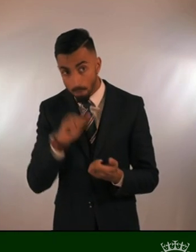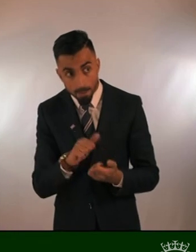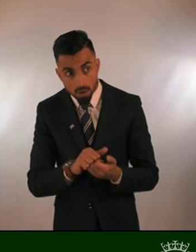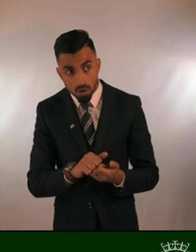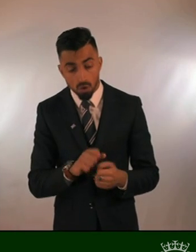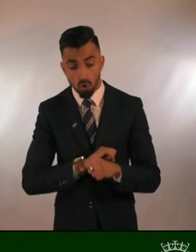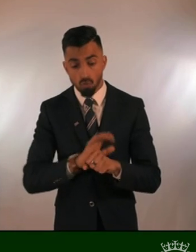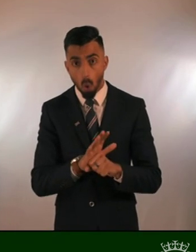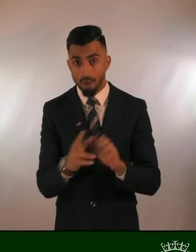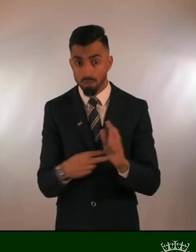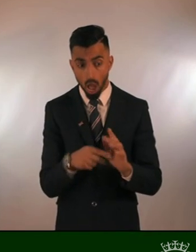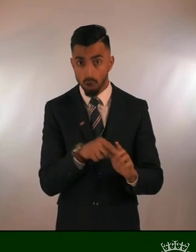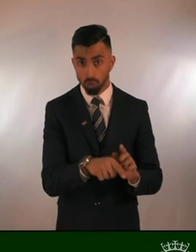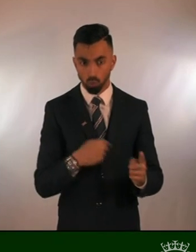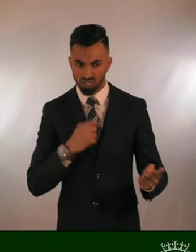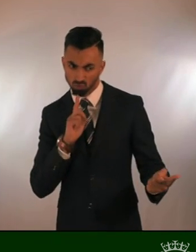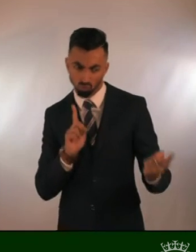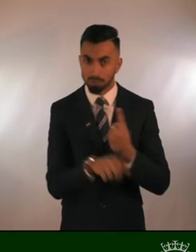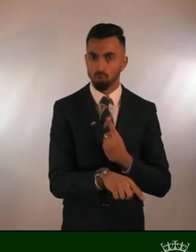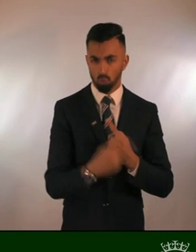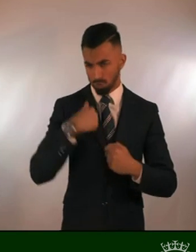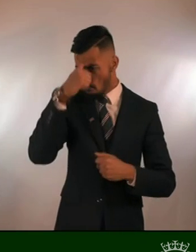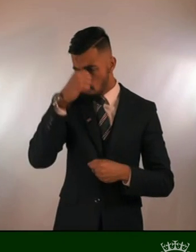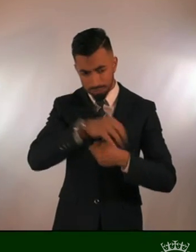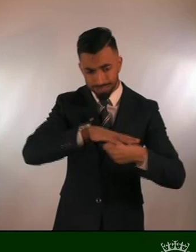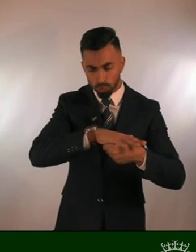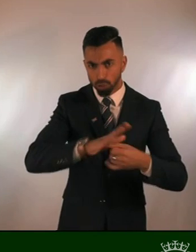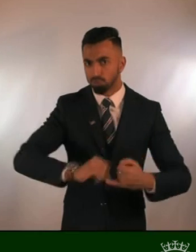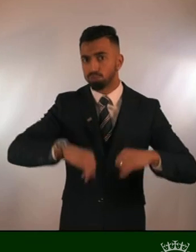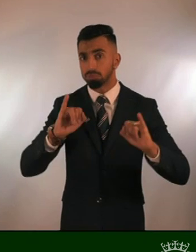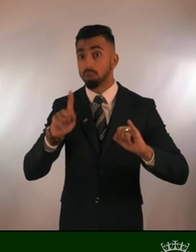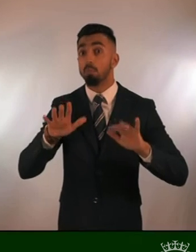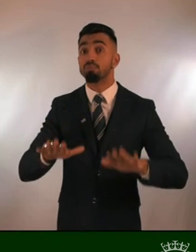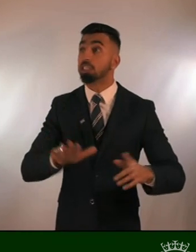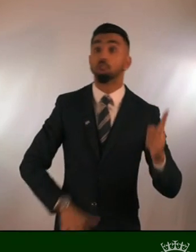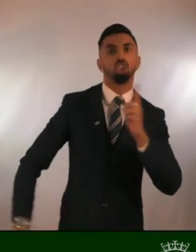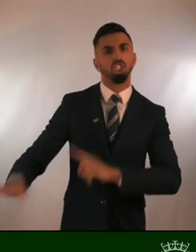This is a Budget delivered in challenging times. We will rise to this moment.